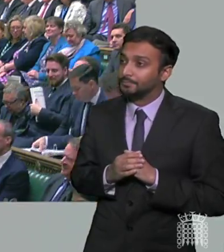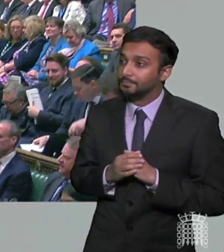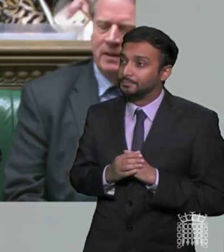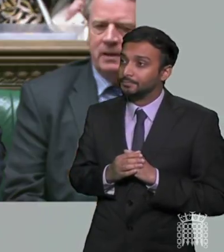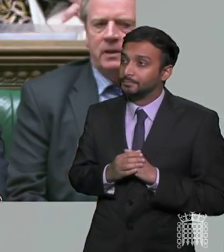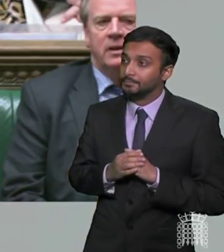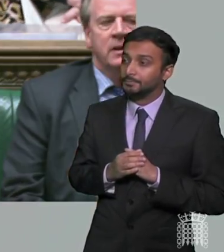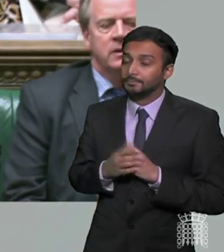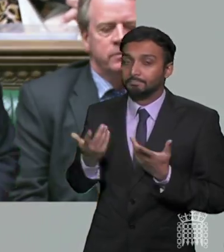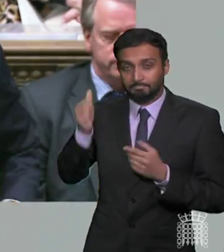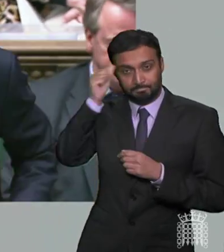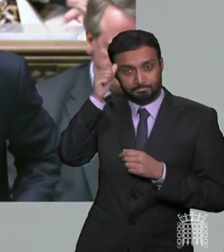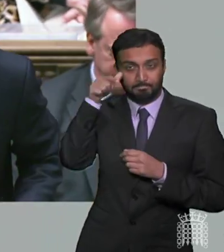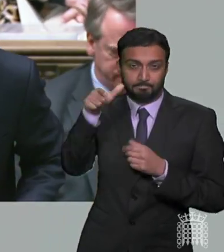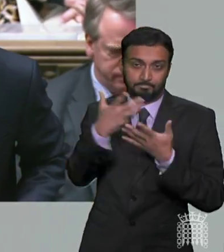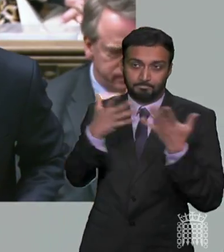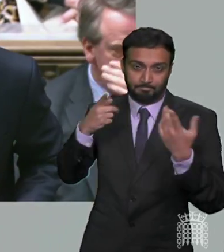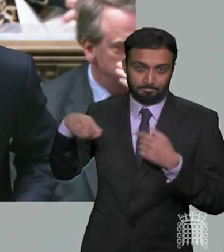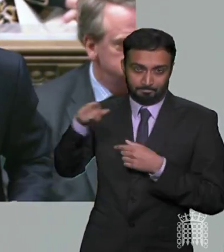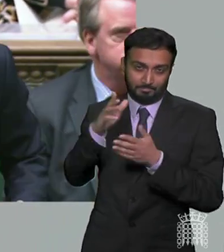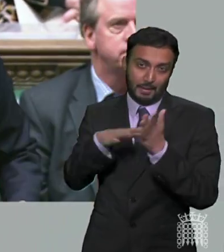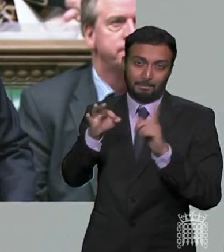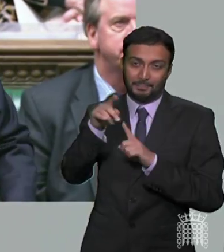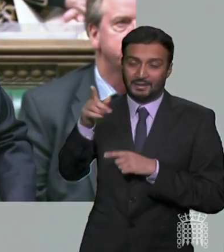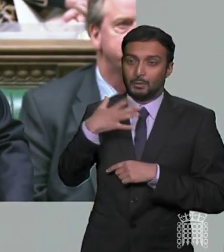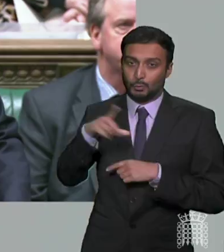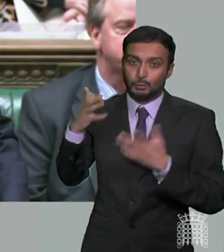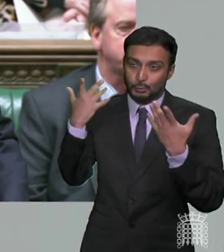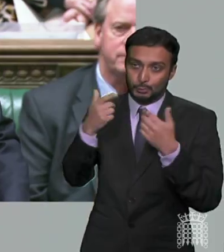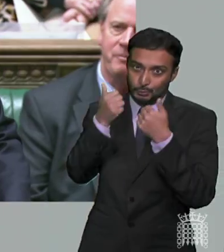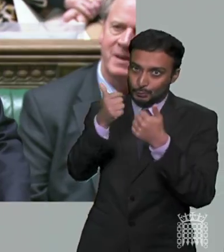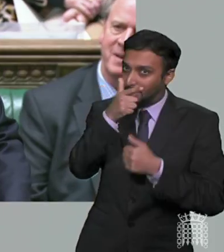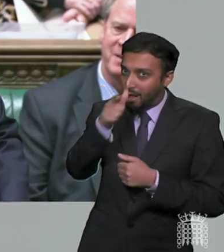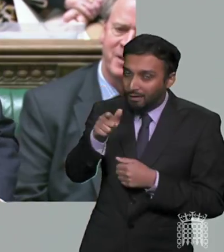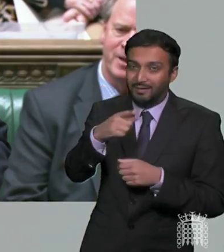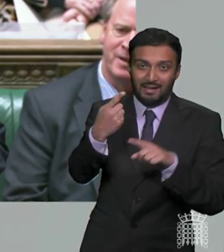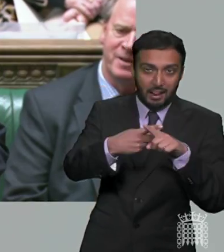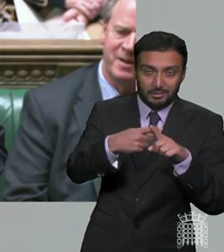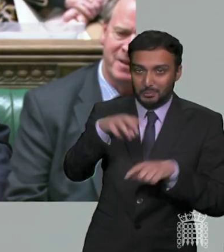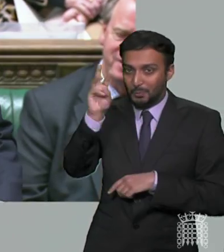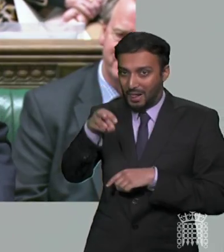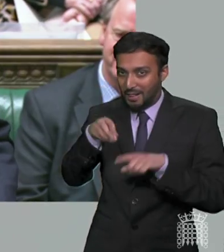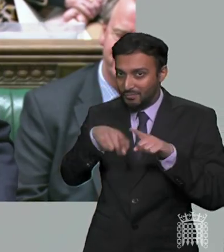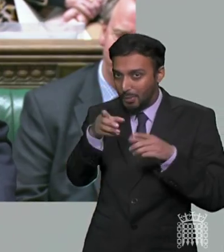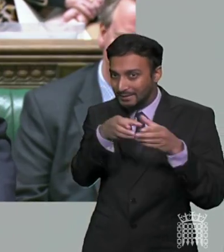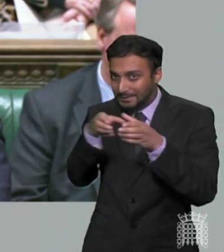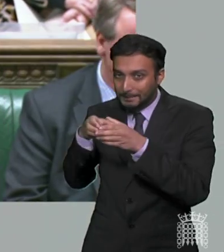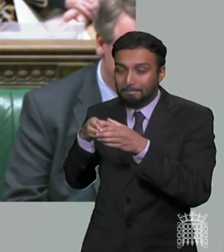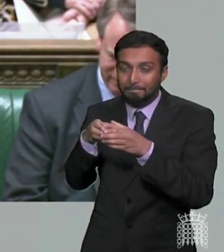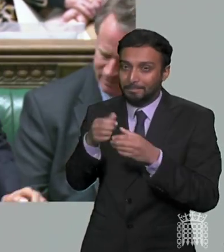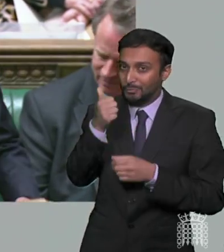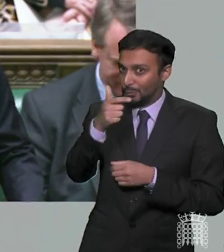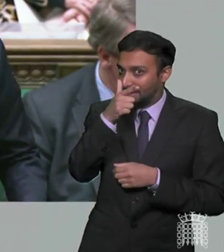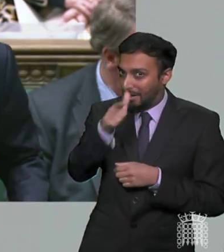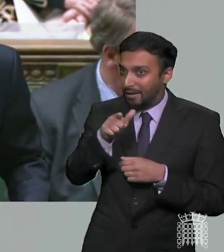I know that Members across the House will want to join me in wishing both England and Wales the best of luck in the World cup.